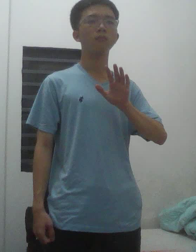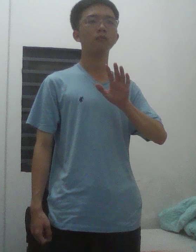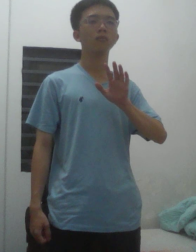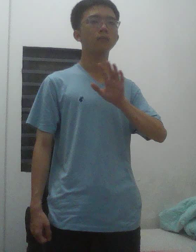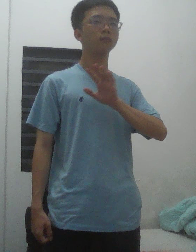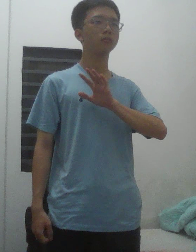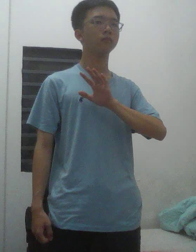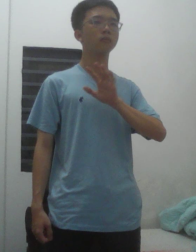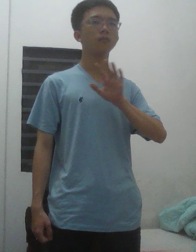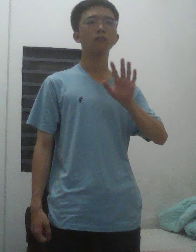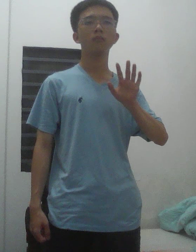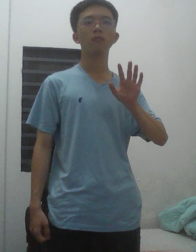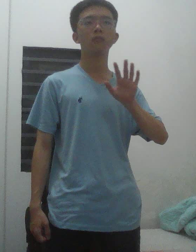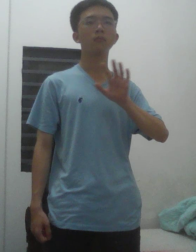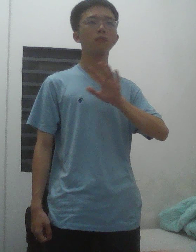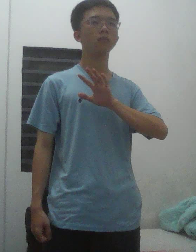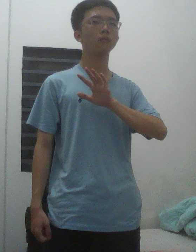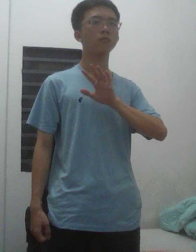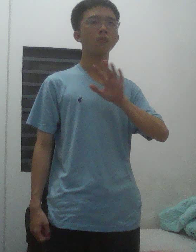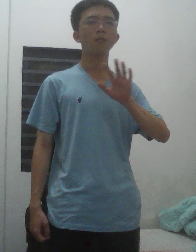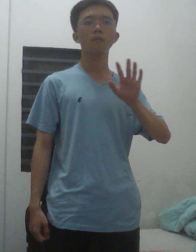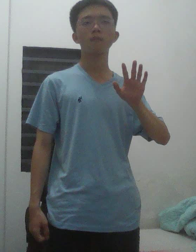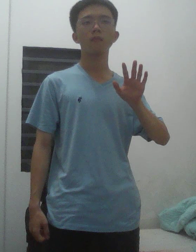khong dong y